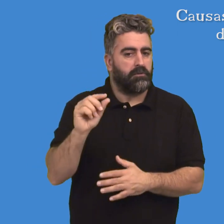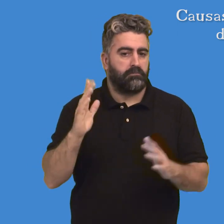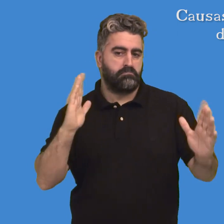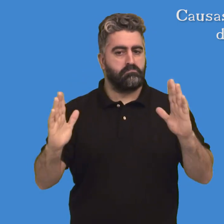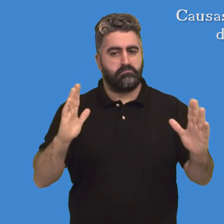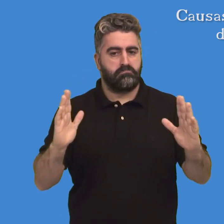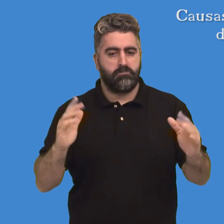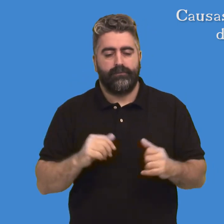época